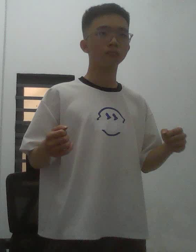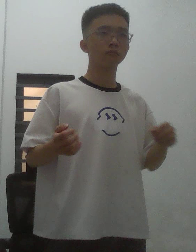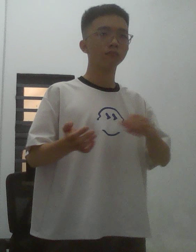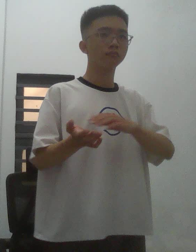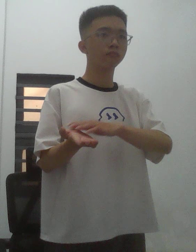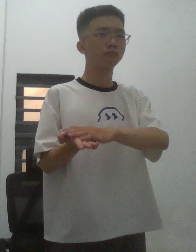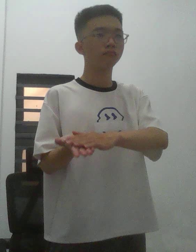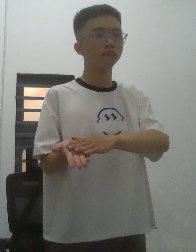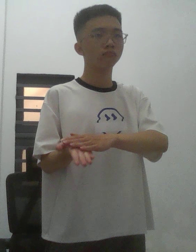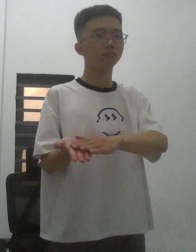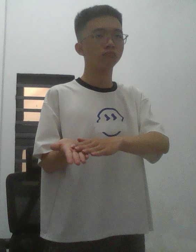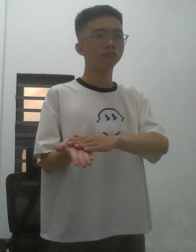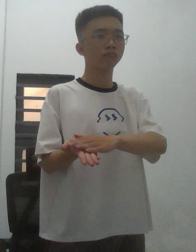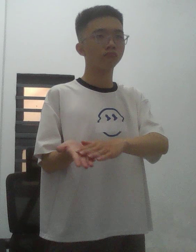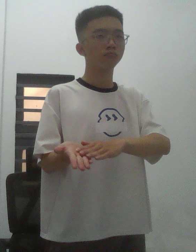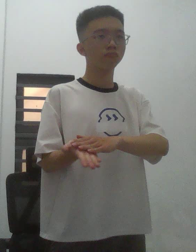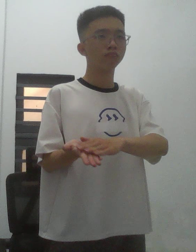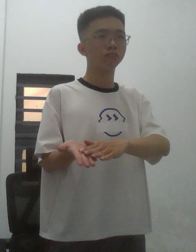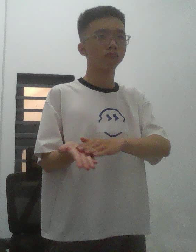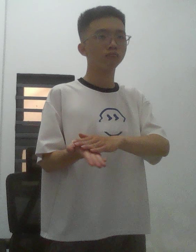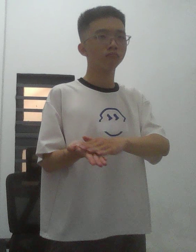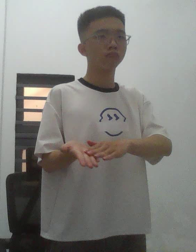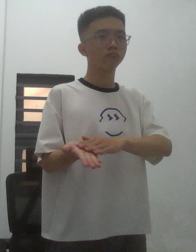xin loi